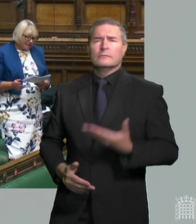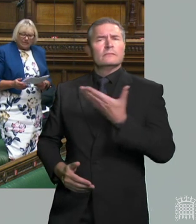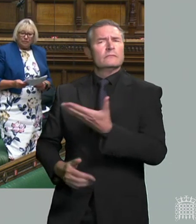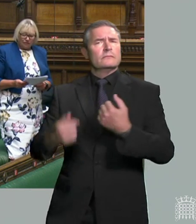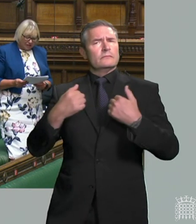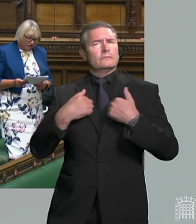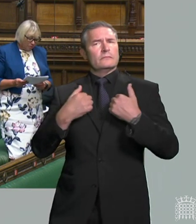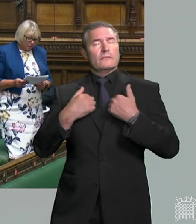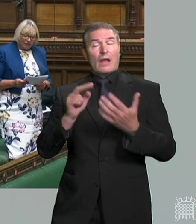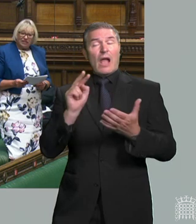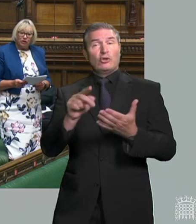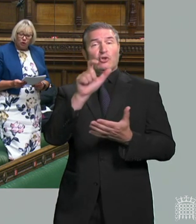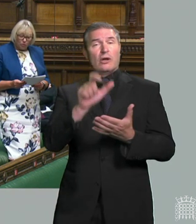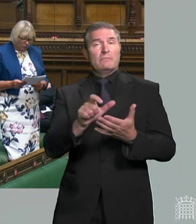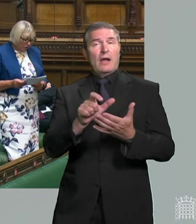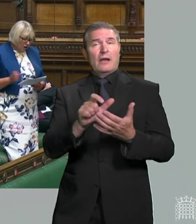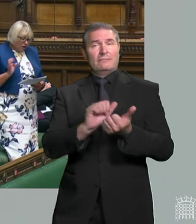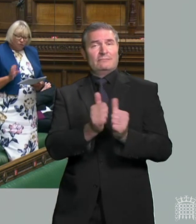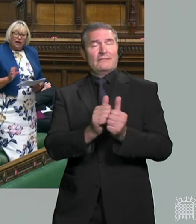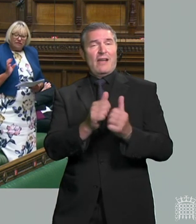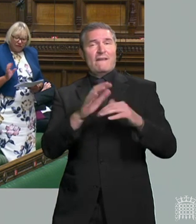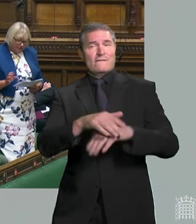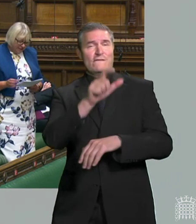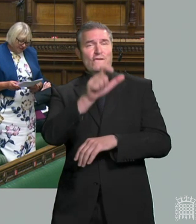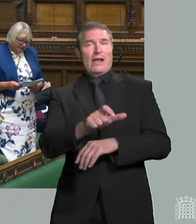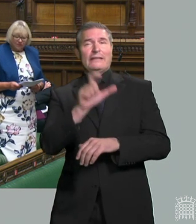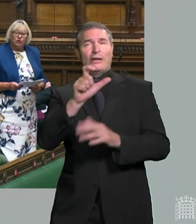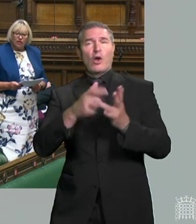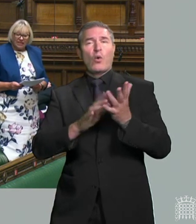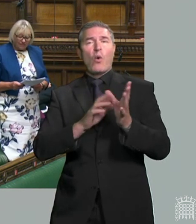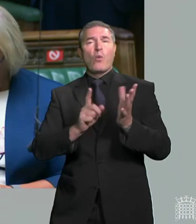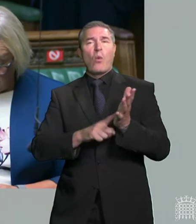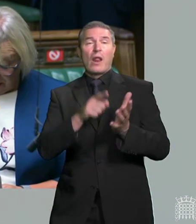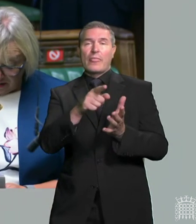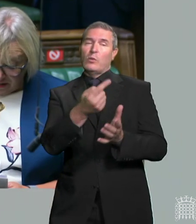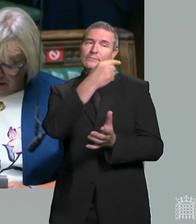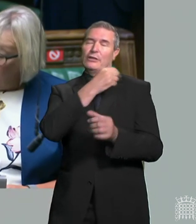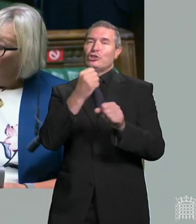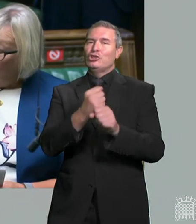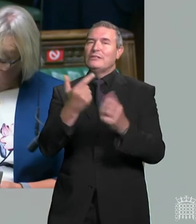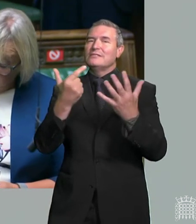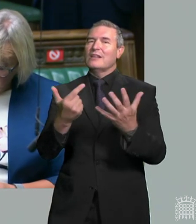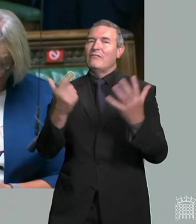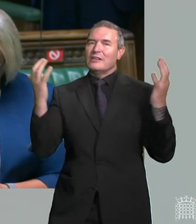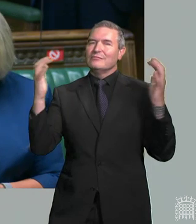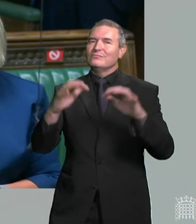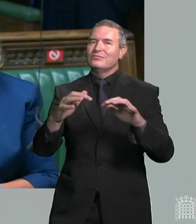I was pleased to see my right honourable Friend in Cornwall for the very successful G7 summit.